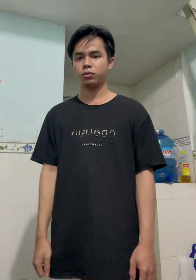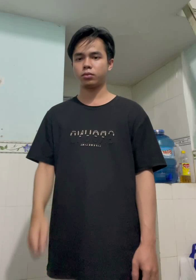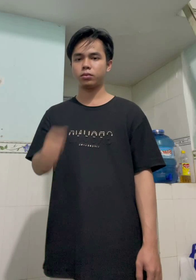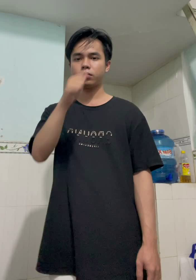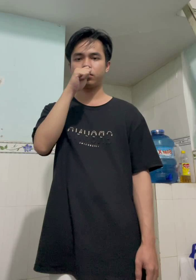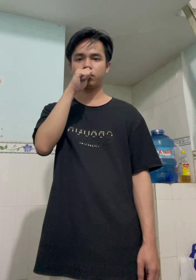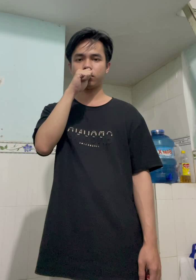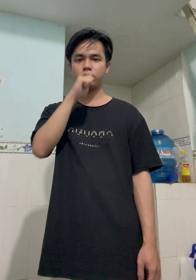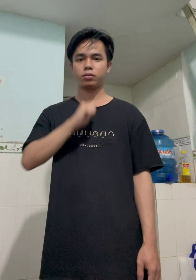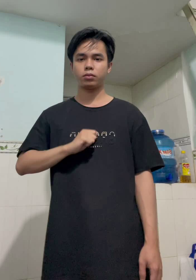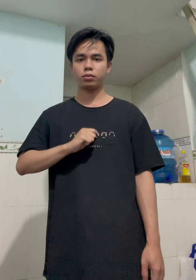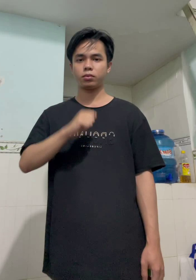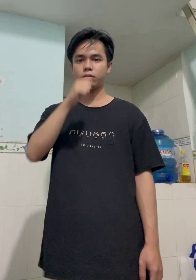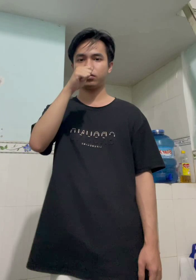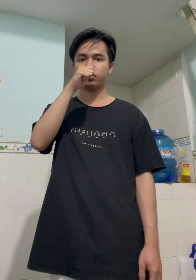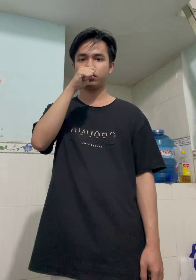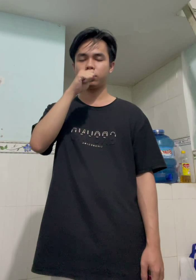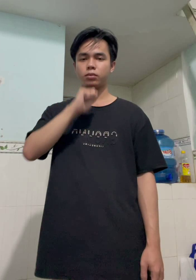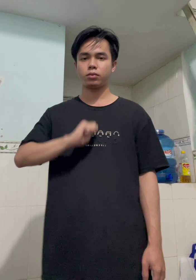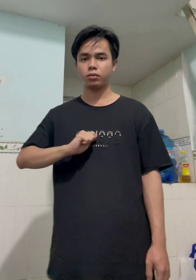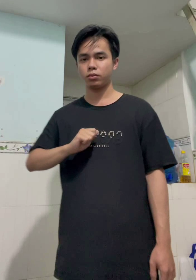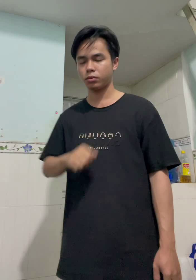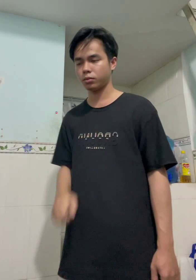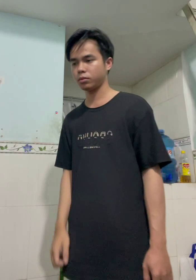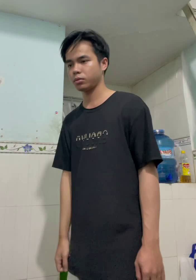dong y